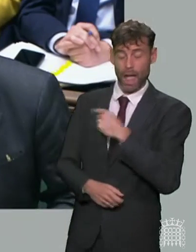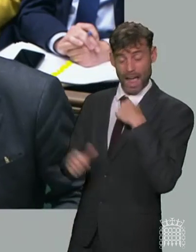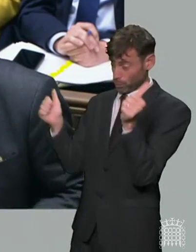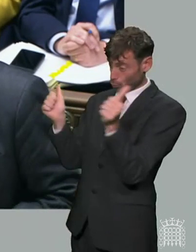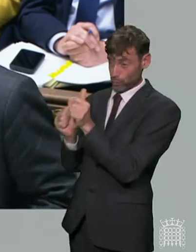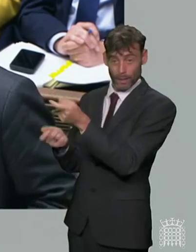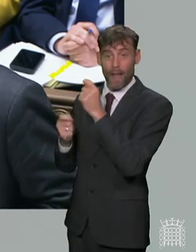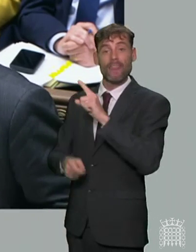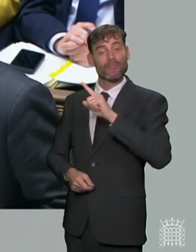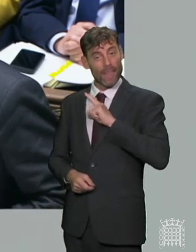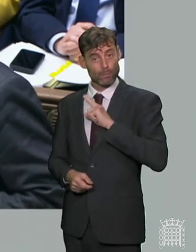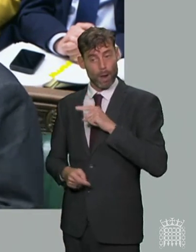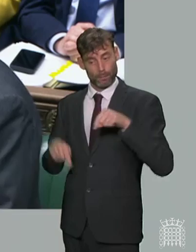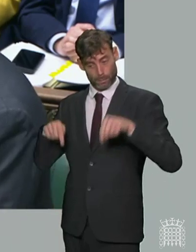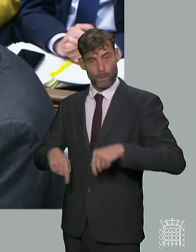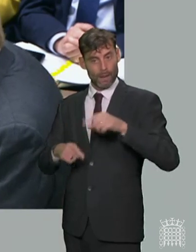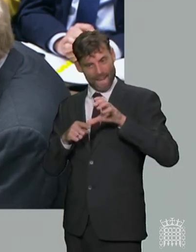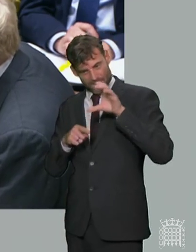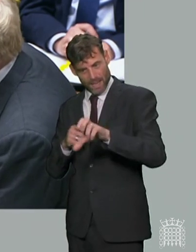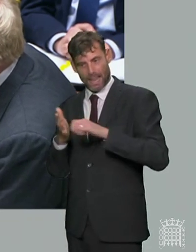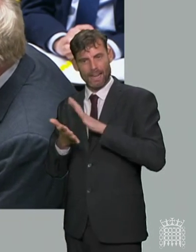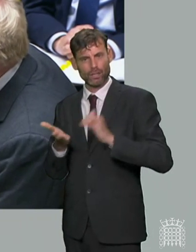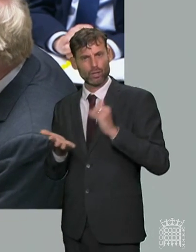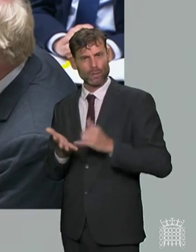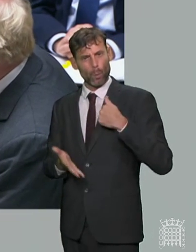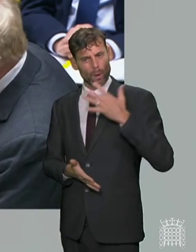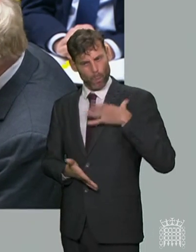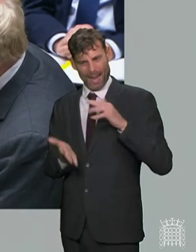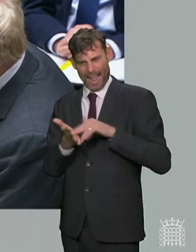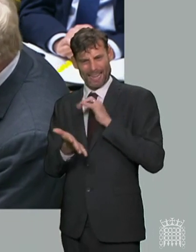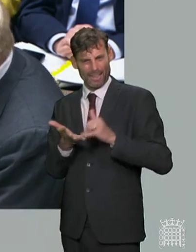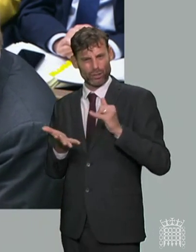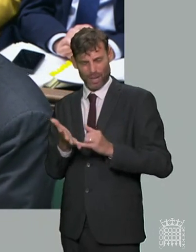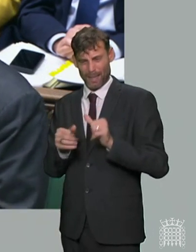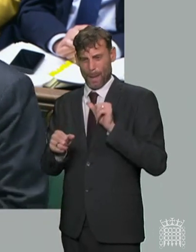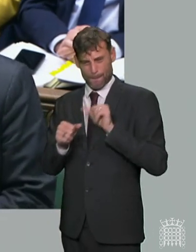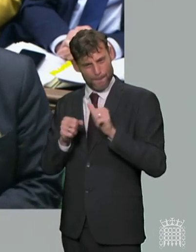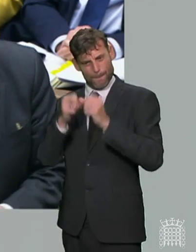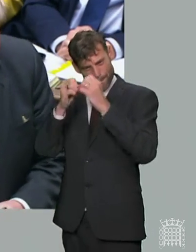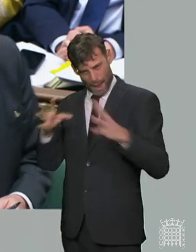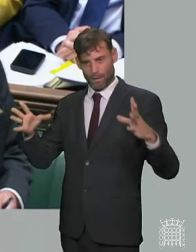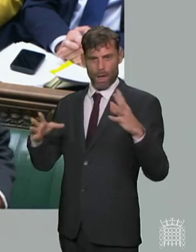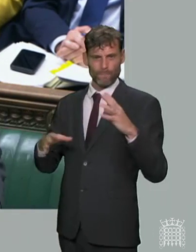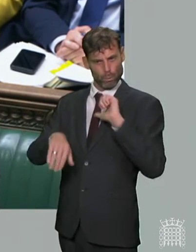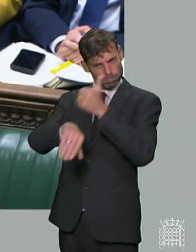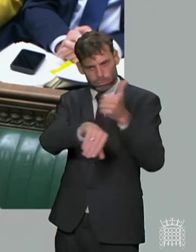That is why we are investing in the NHS, and we want the NHS to be a better place for the dental profession.